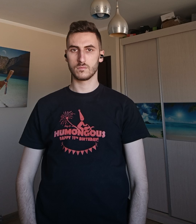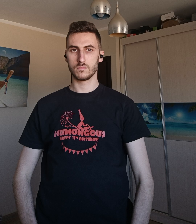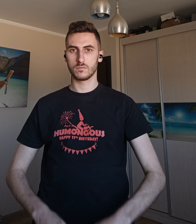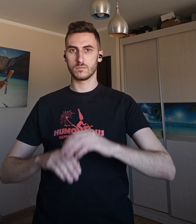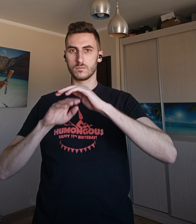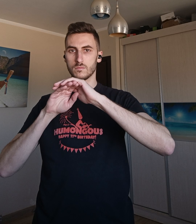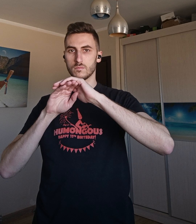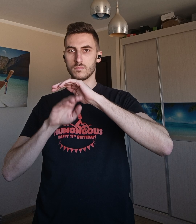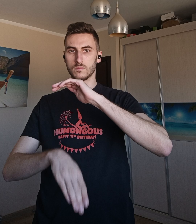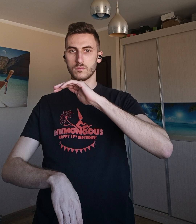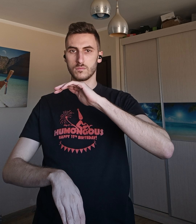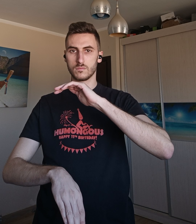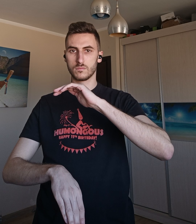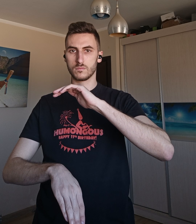זול